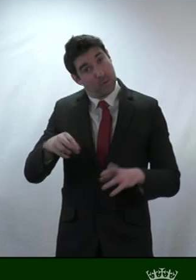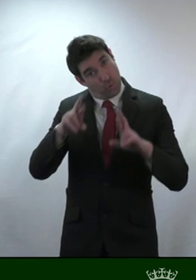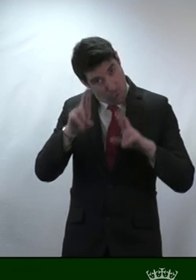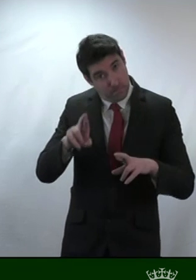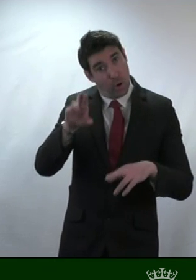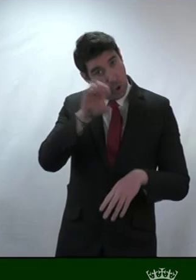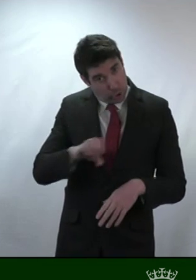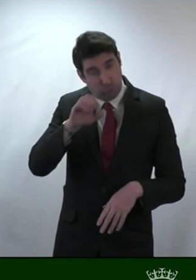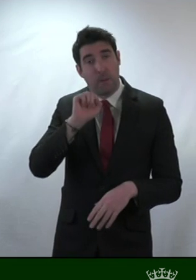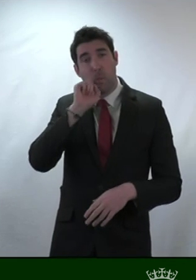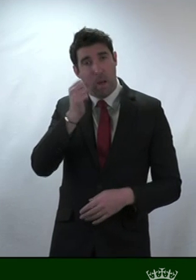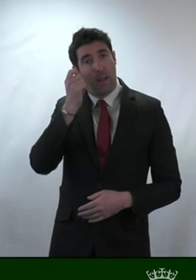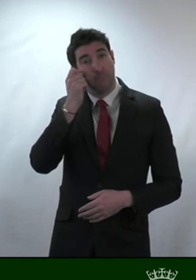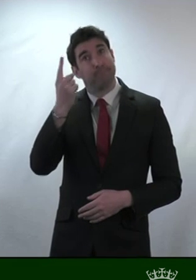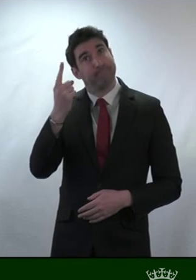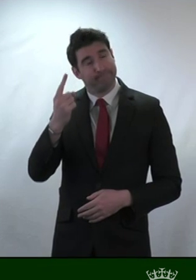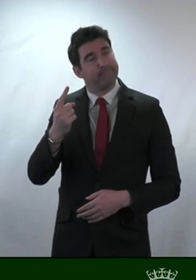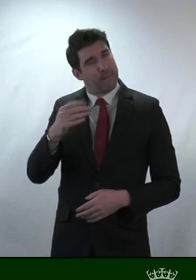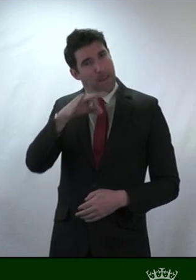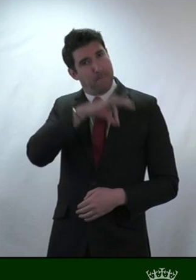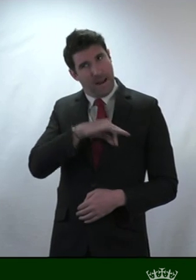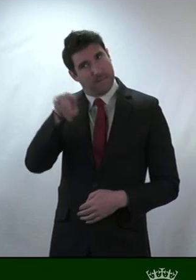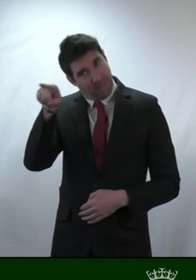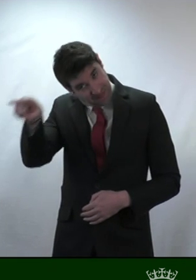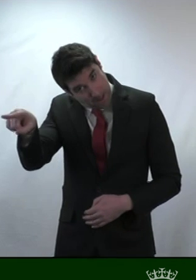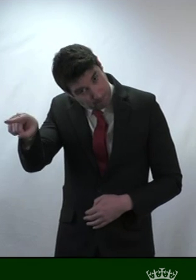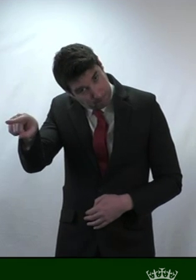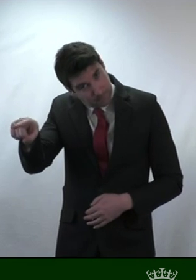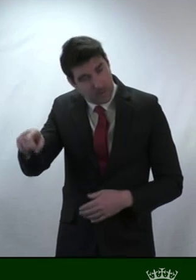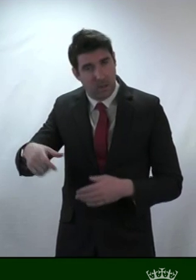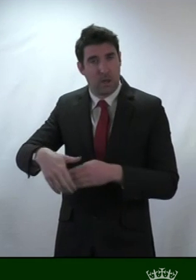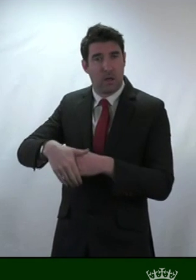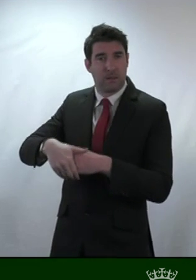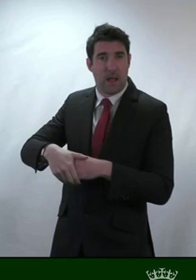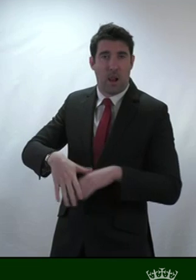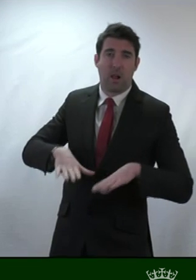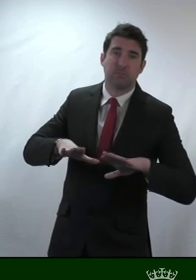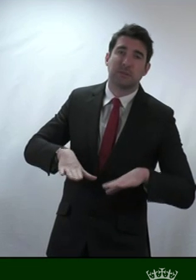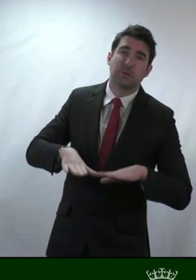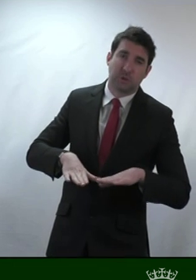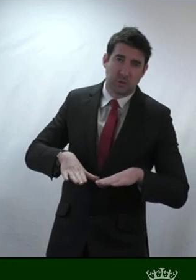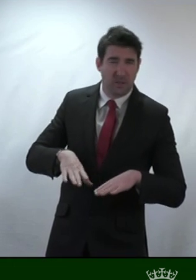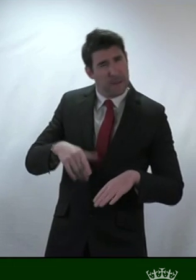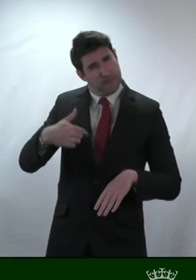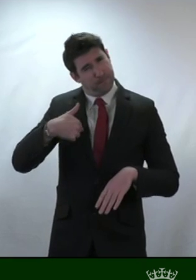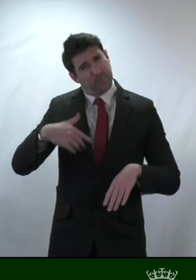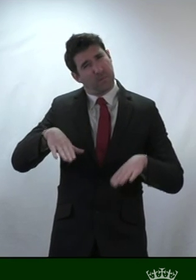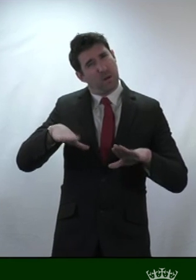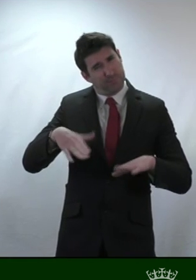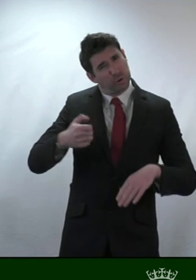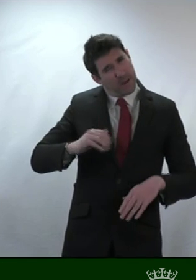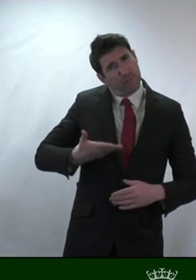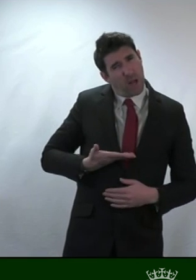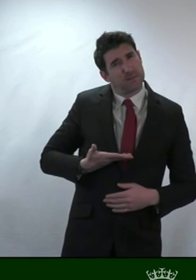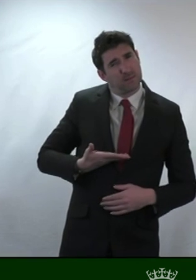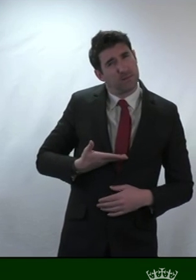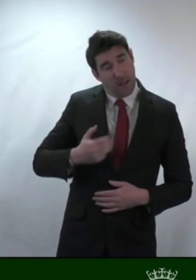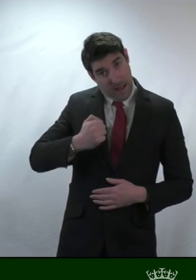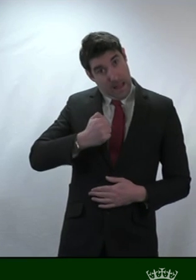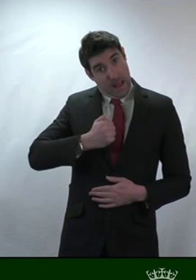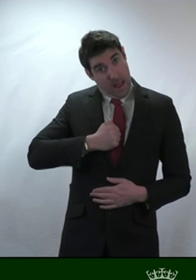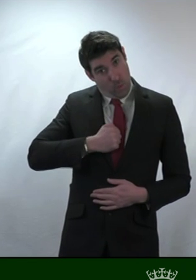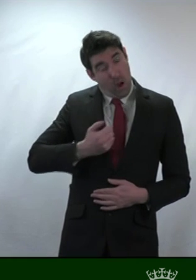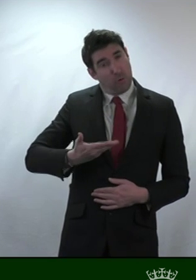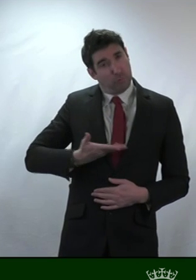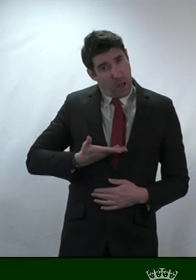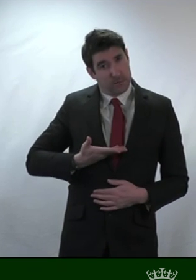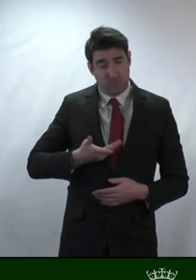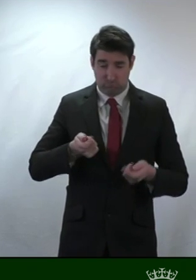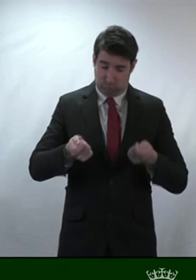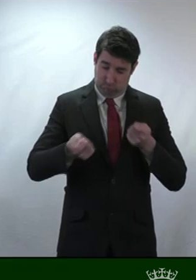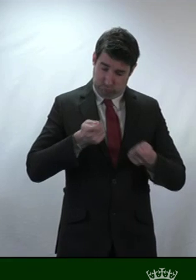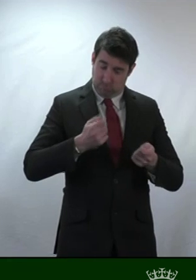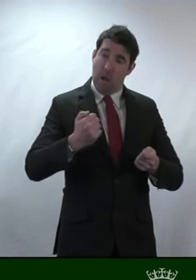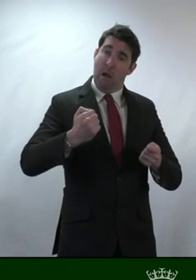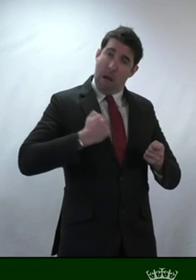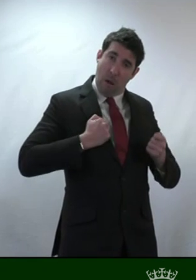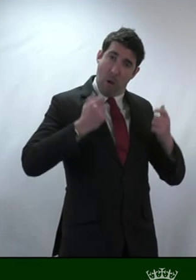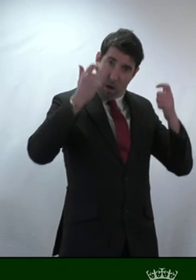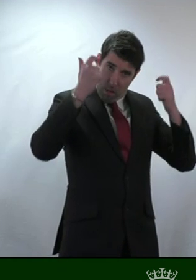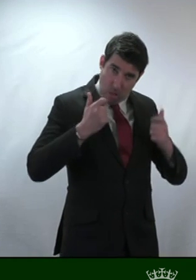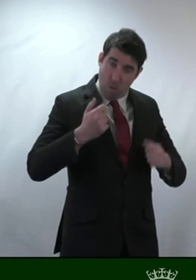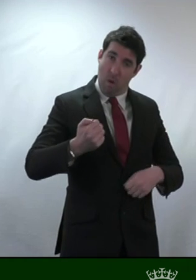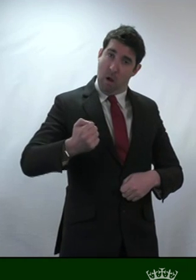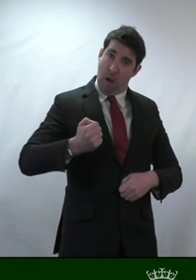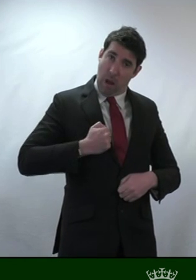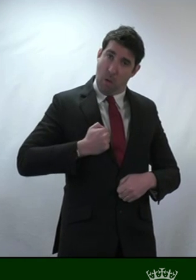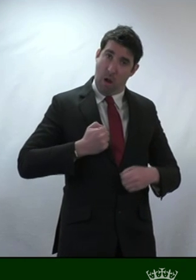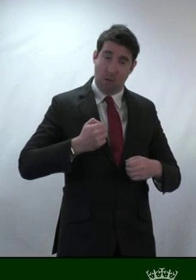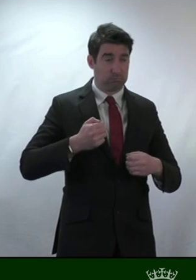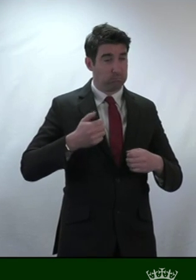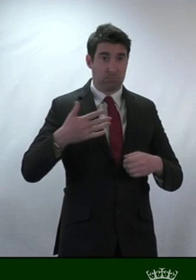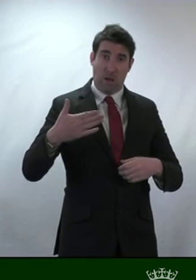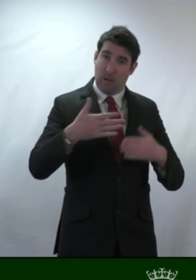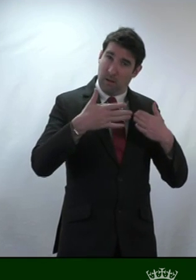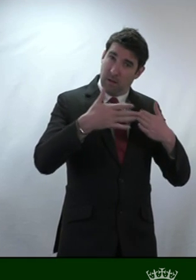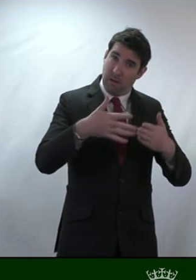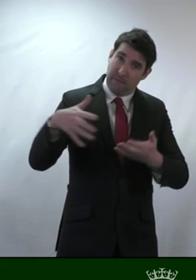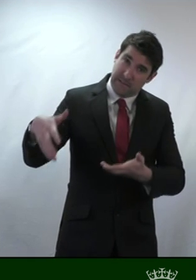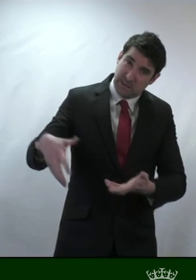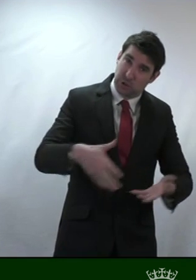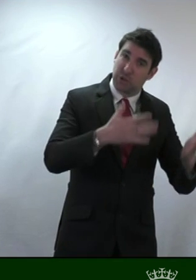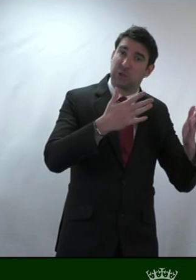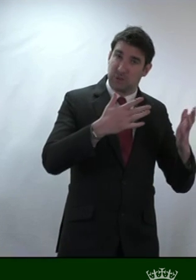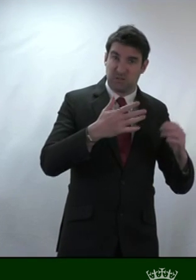All that takes is for them to understand that the UK has a natural right, like every other country, to want to be able to control its own laws and its own fishing grounds —I would have thought that would be important to the right hon.